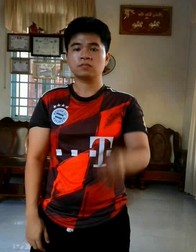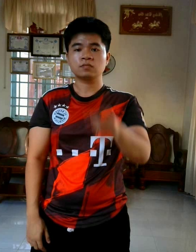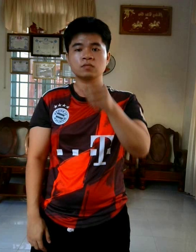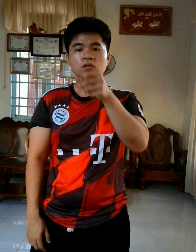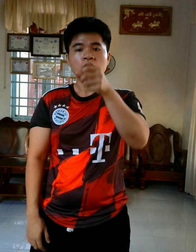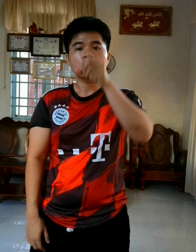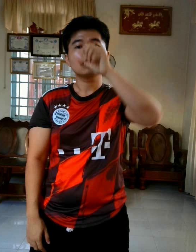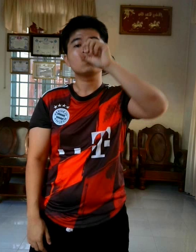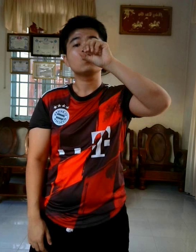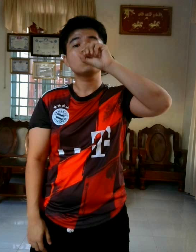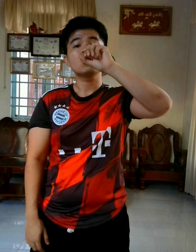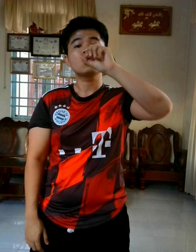uong nuoc